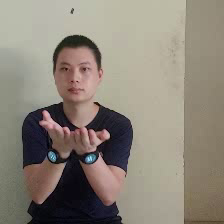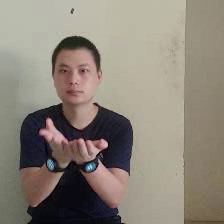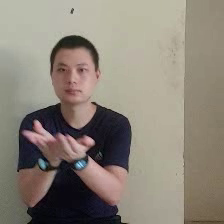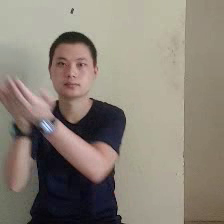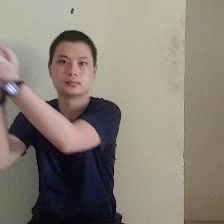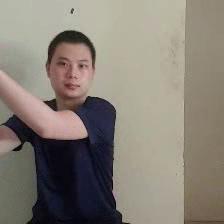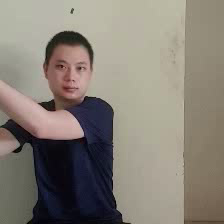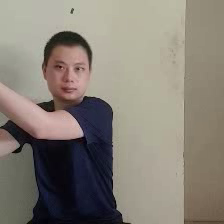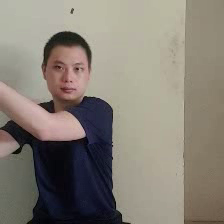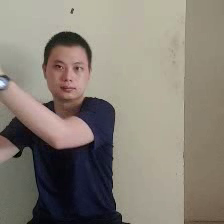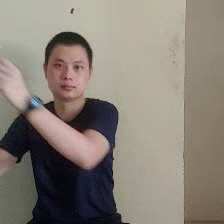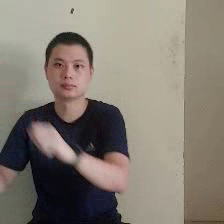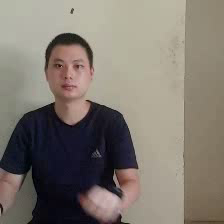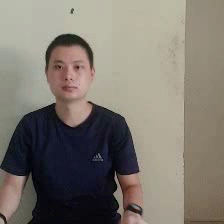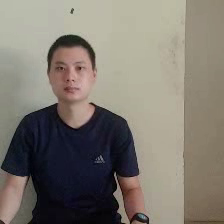Biếu tặng